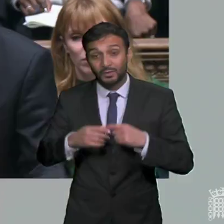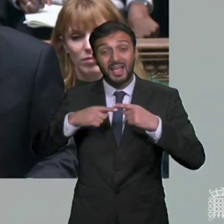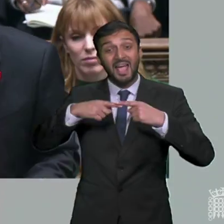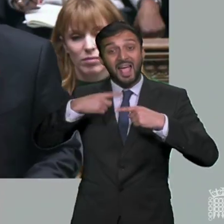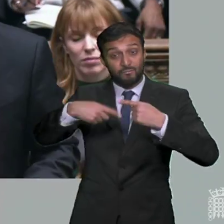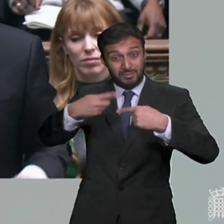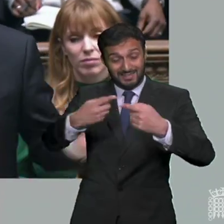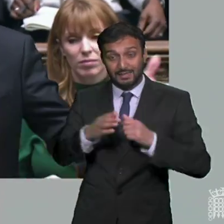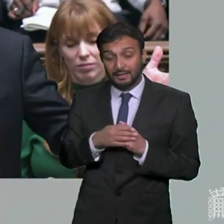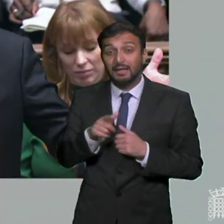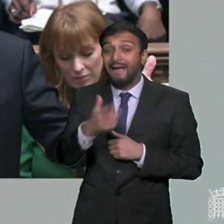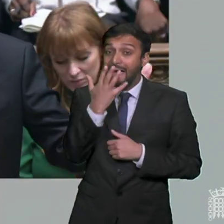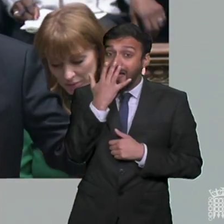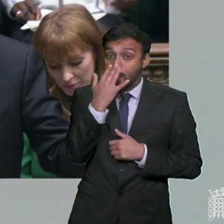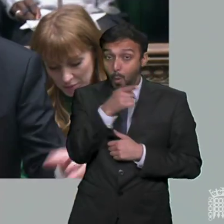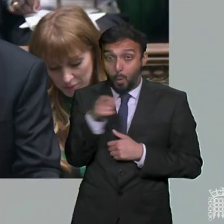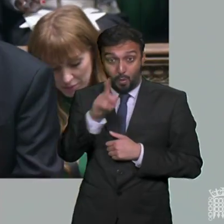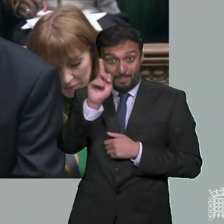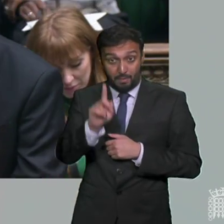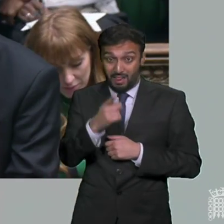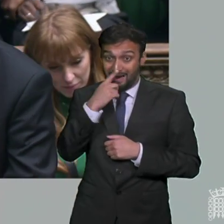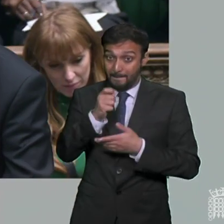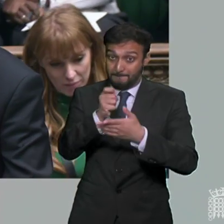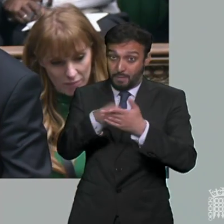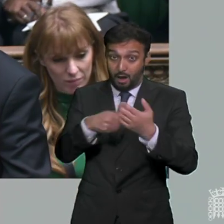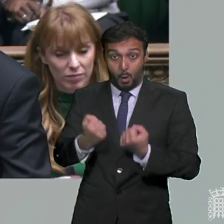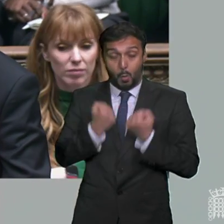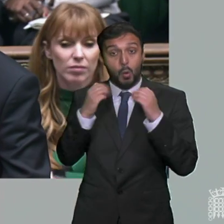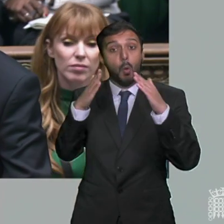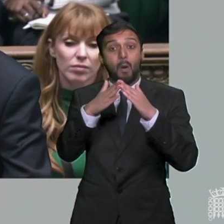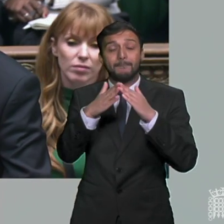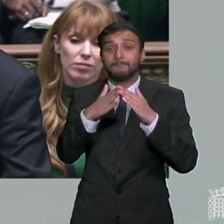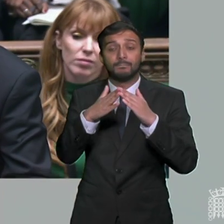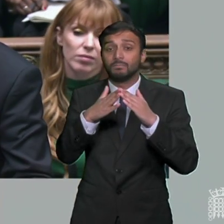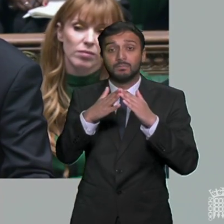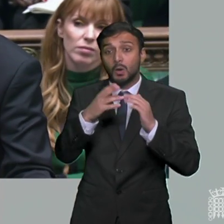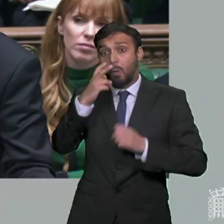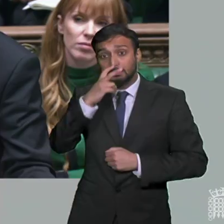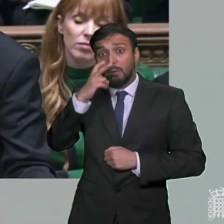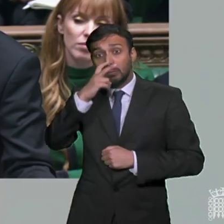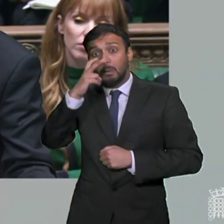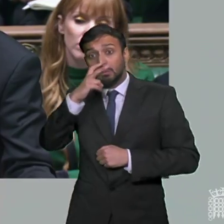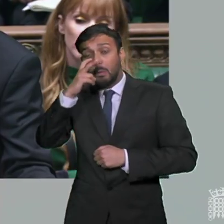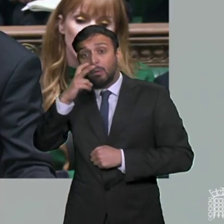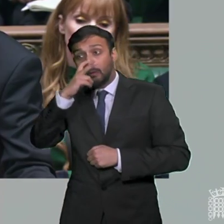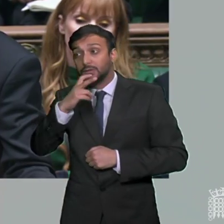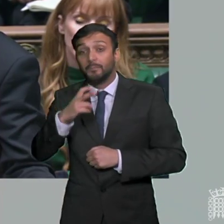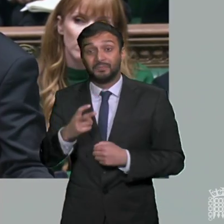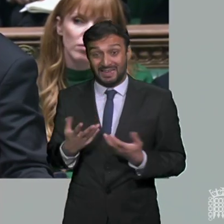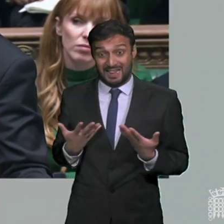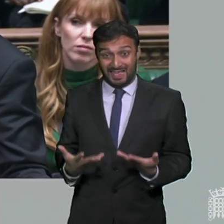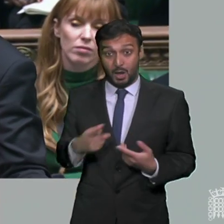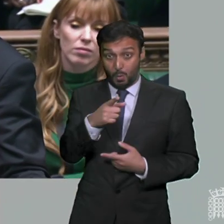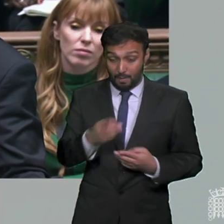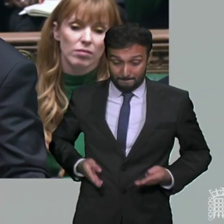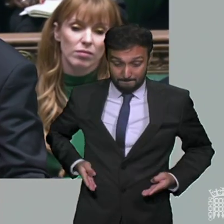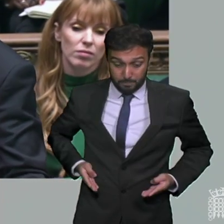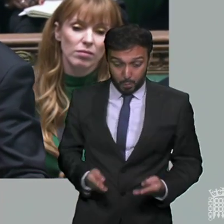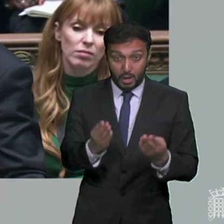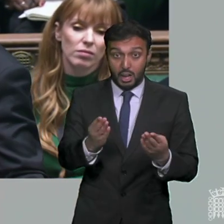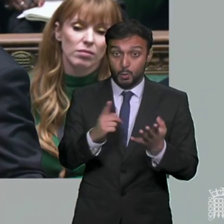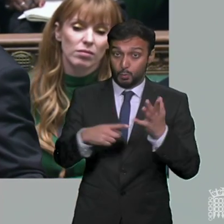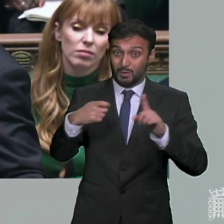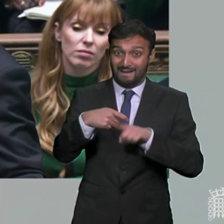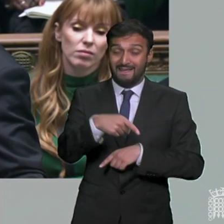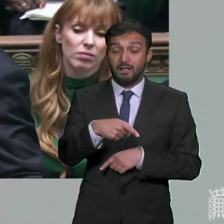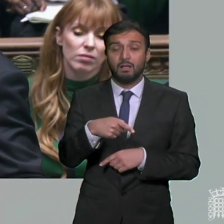buy their first home goes up. At this rate, under this Government, a child born in the UK today would not be able to buy their first home until they were 45.